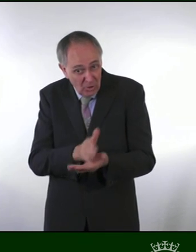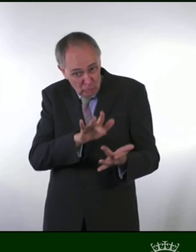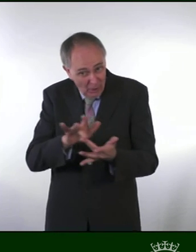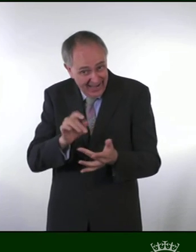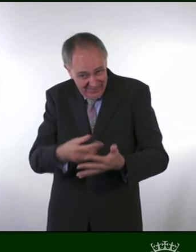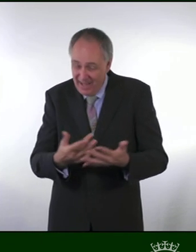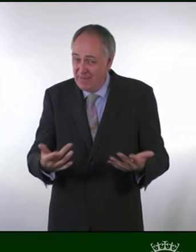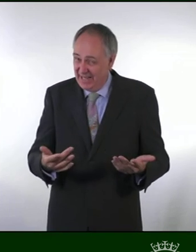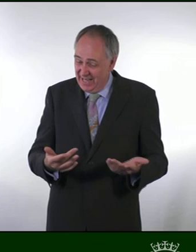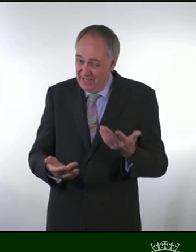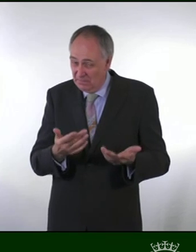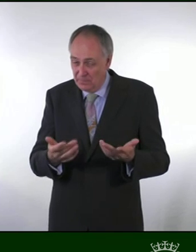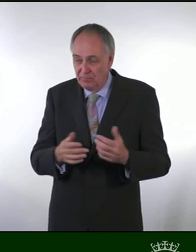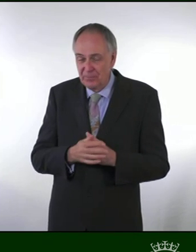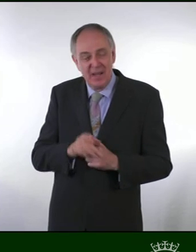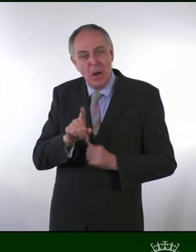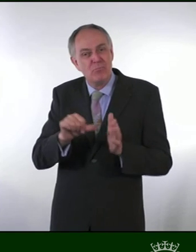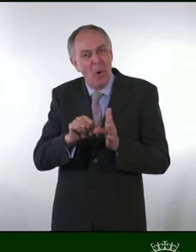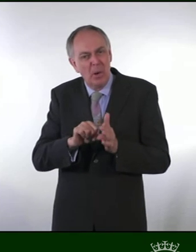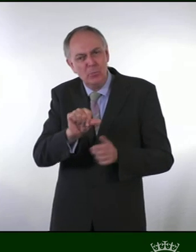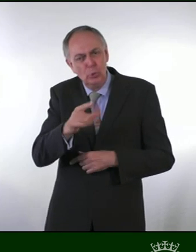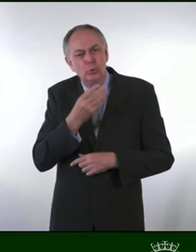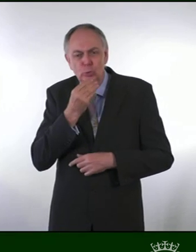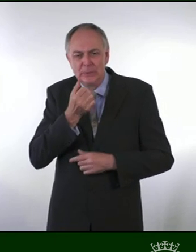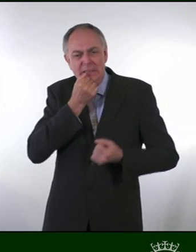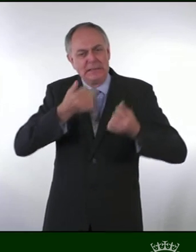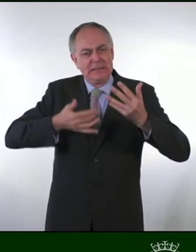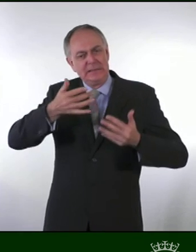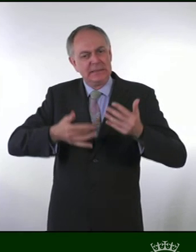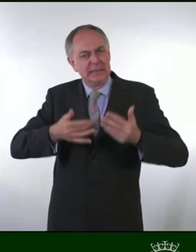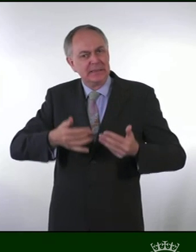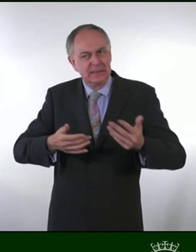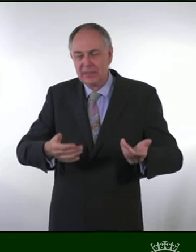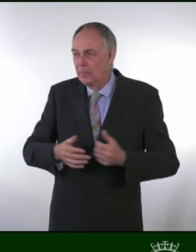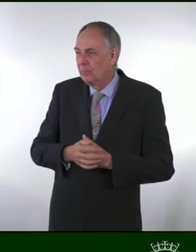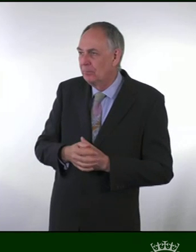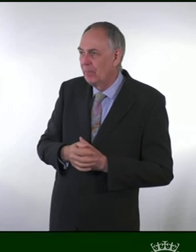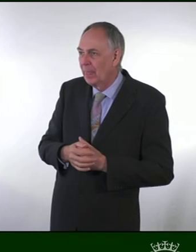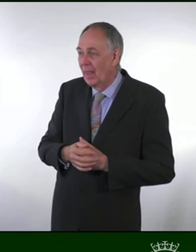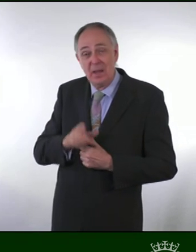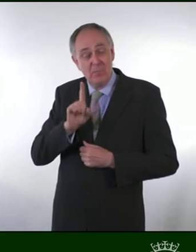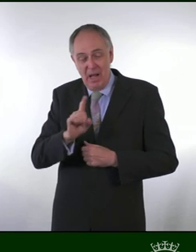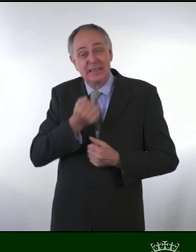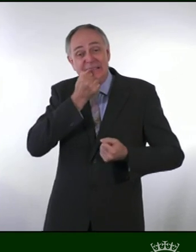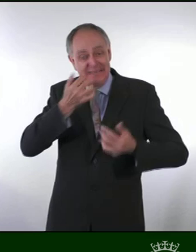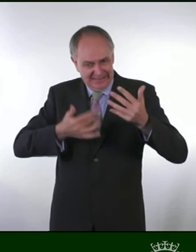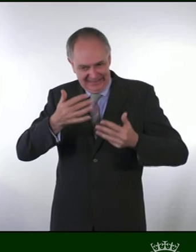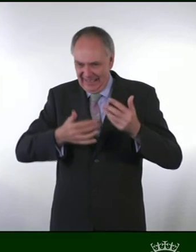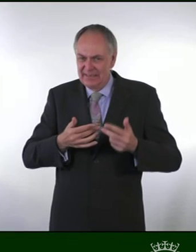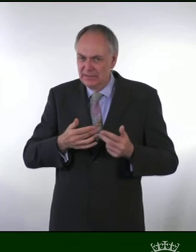But the problem when the Prime Minister uses statistics is that the UK Statistics Authority has had concerns on more than one occasion.